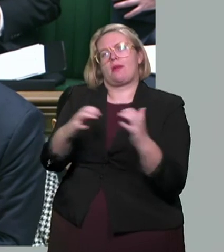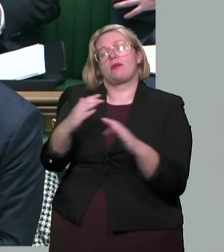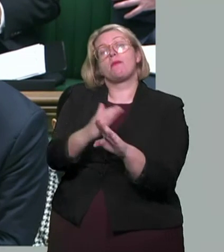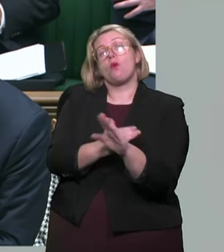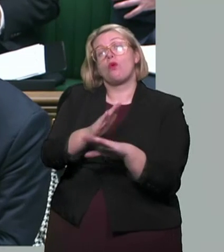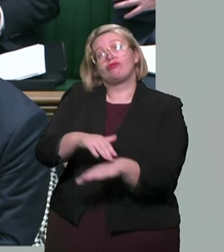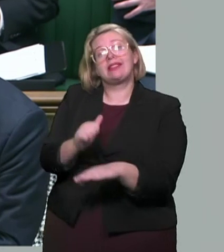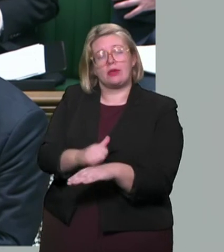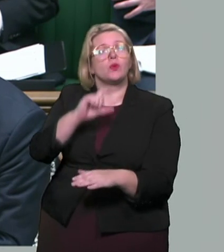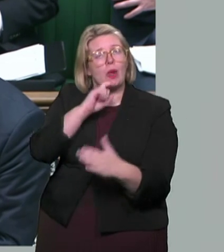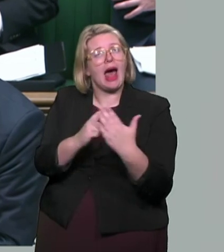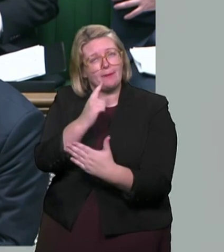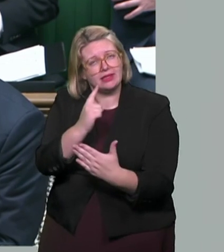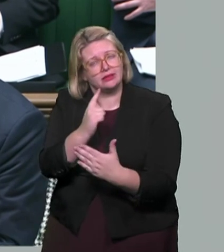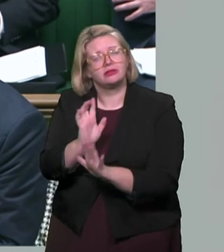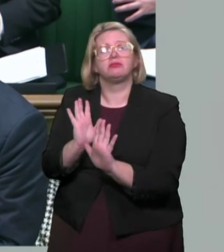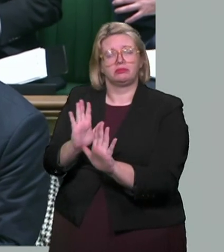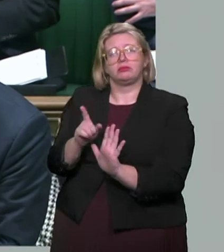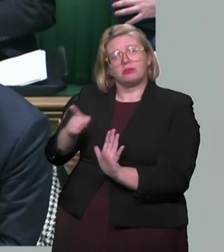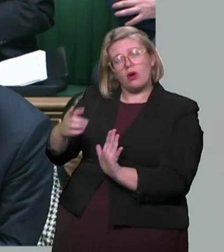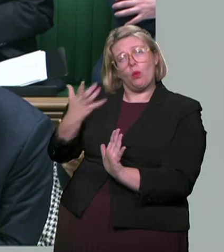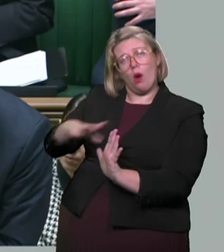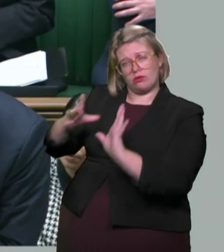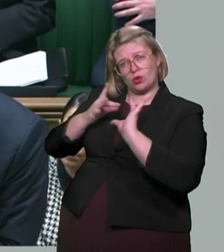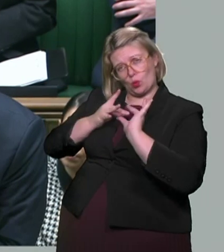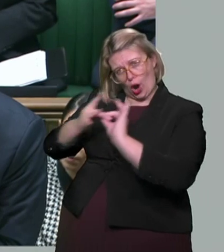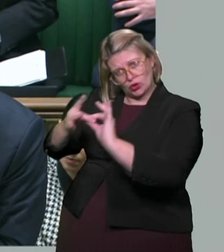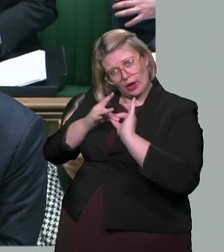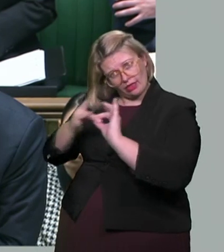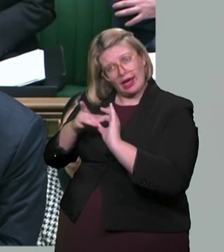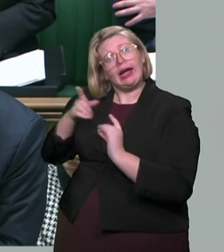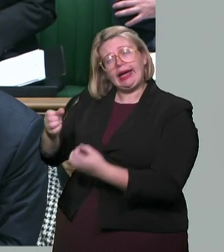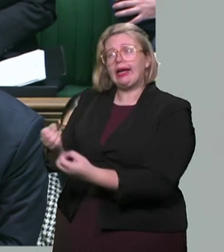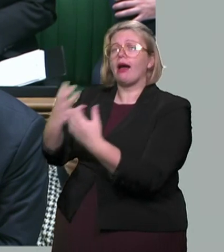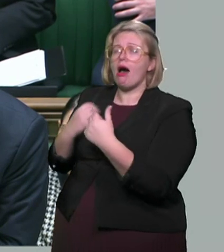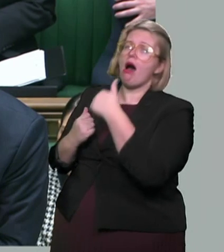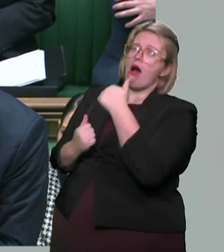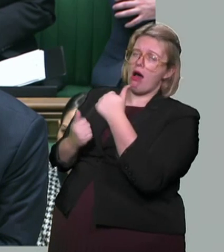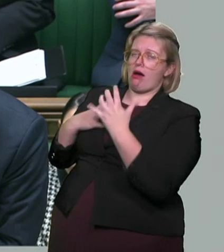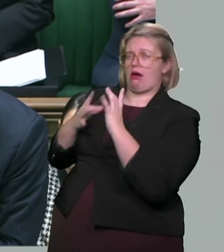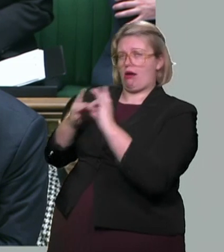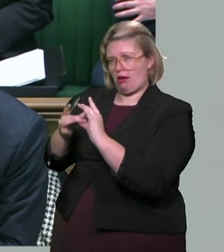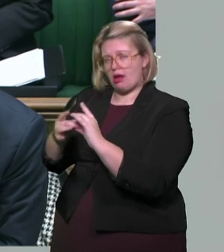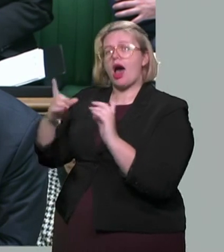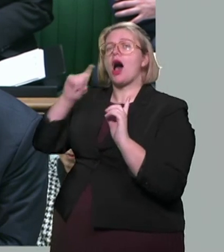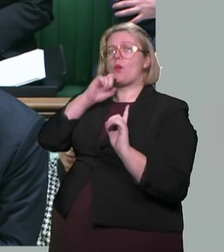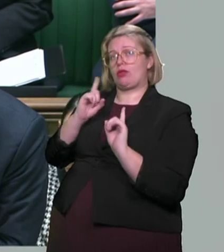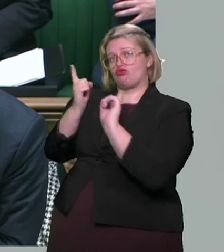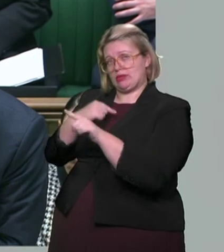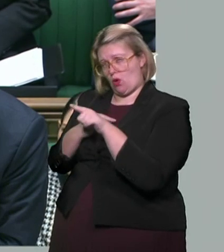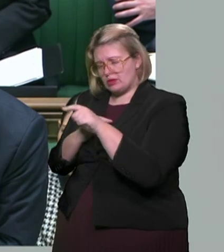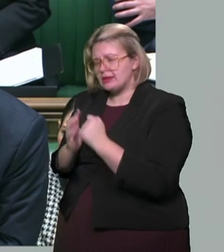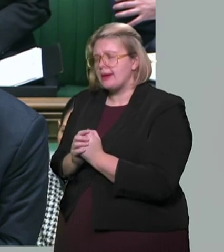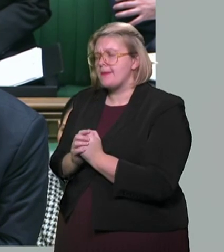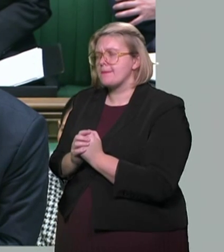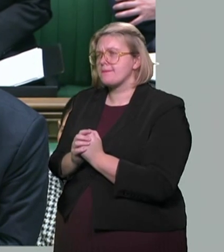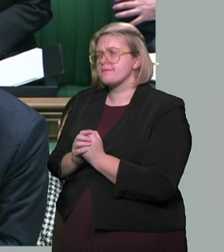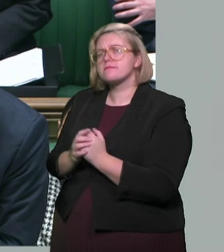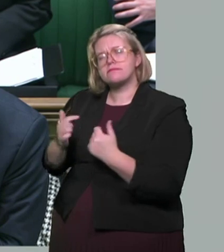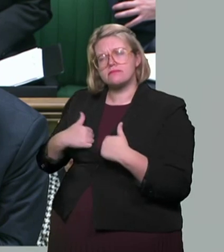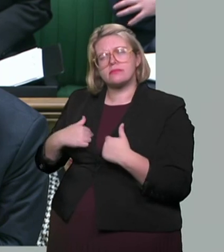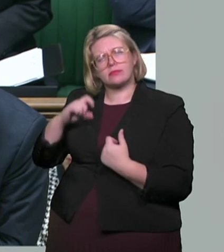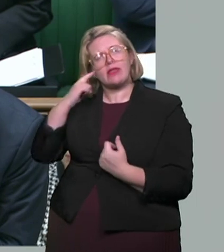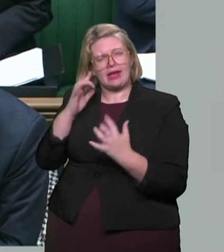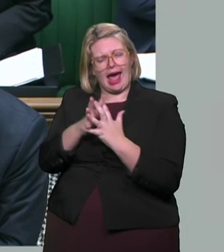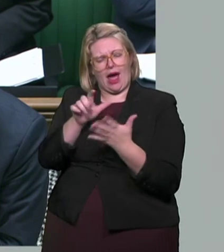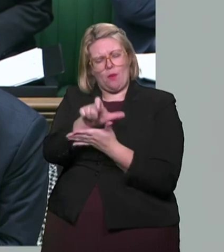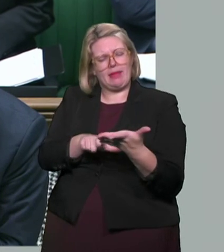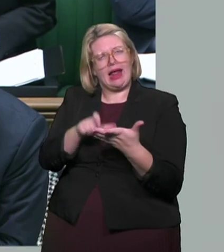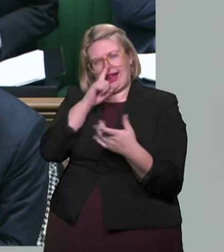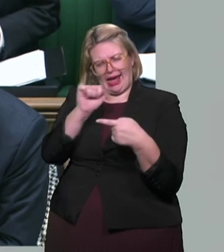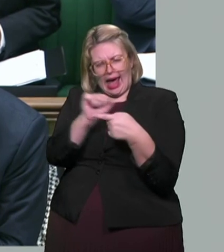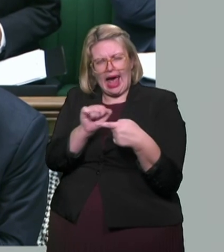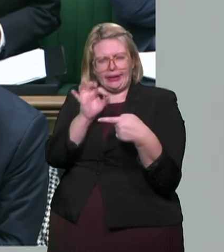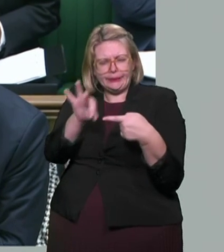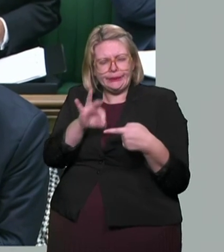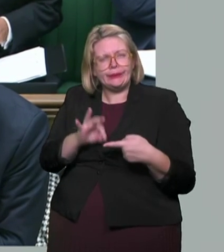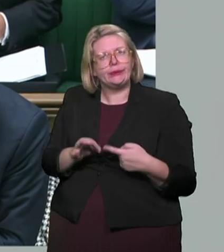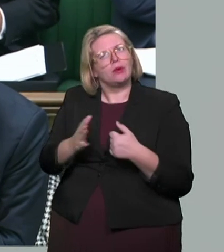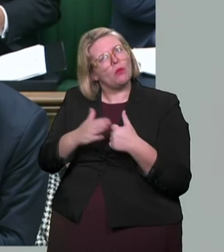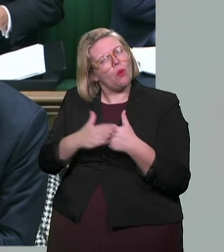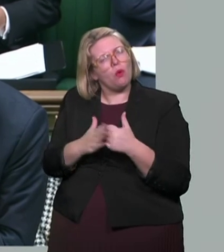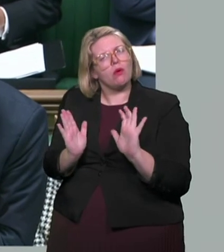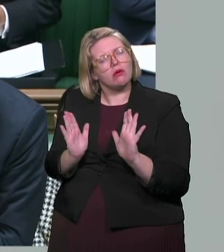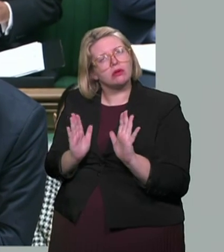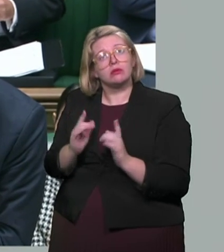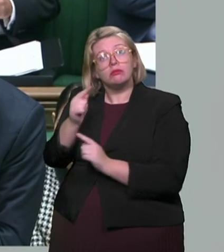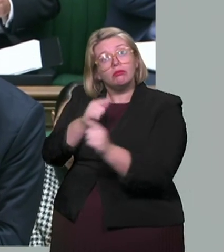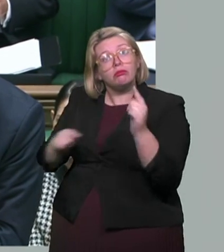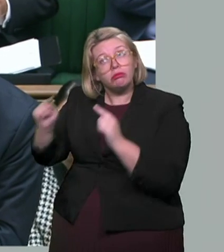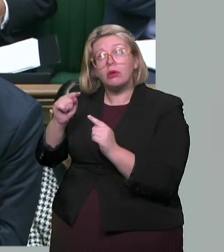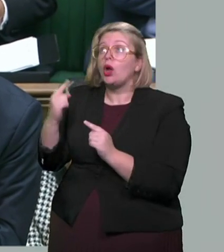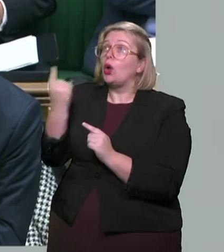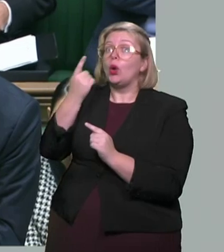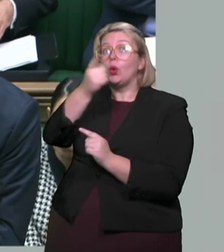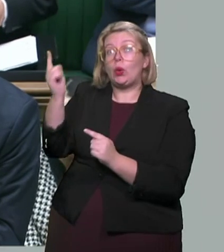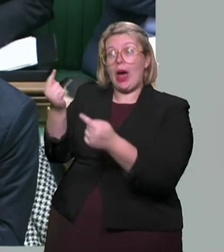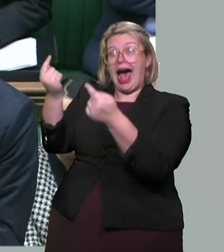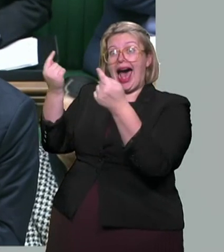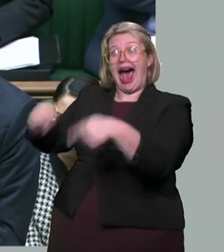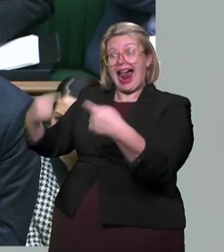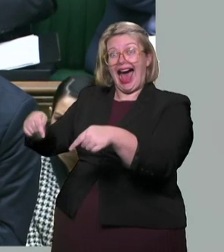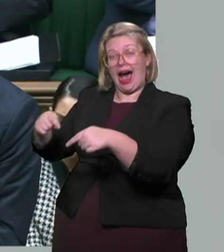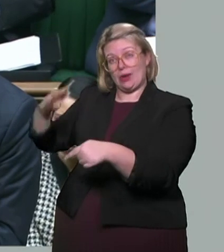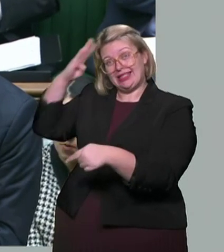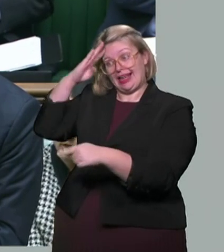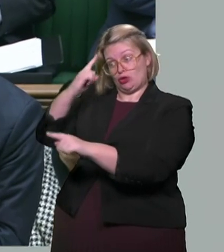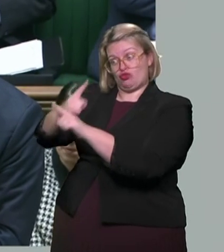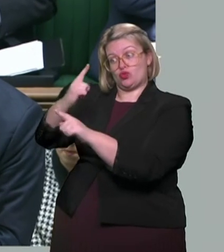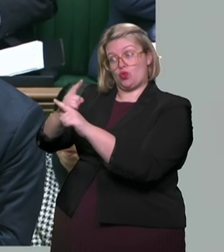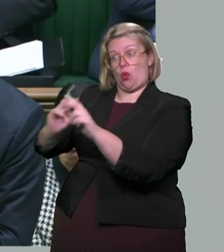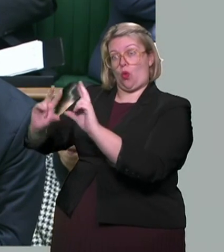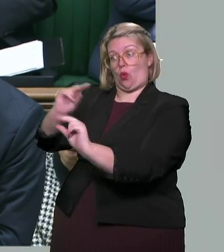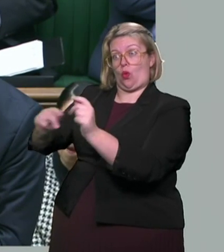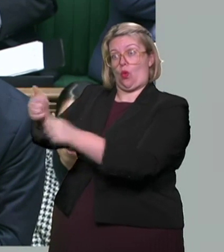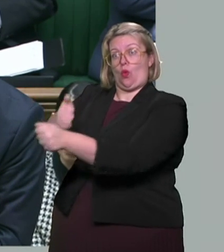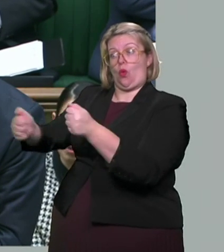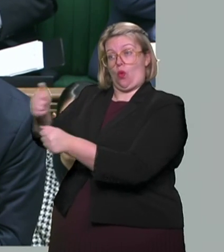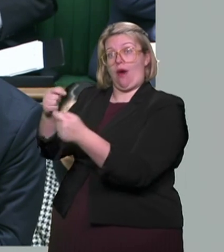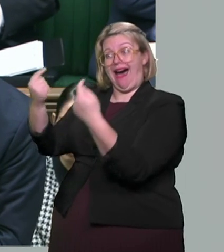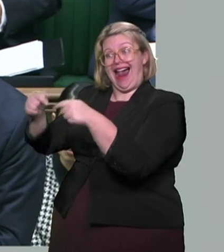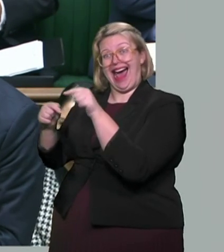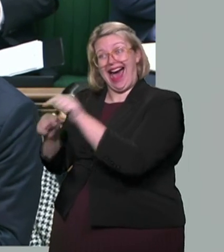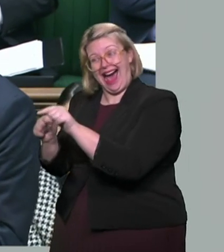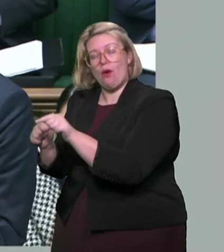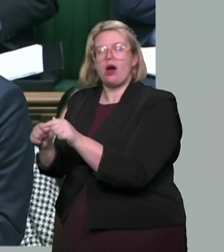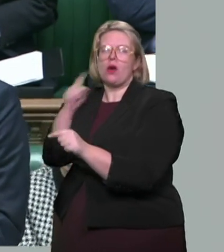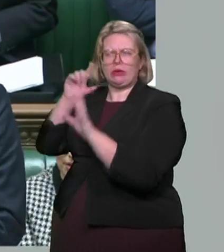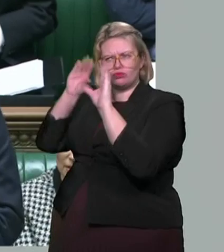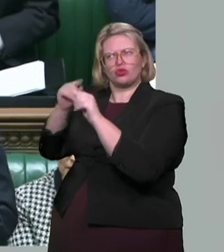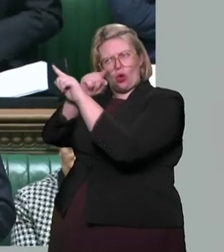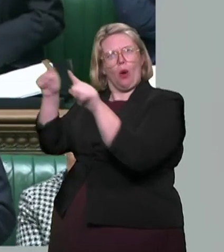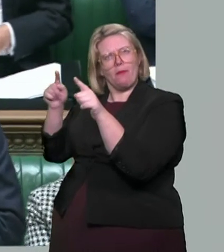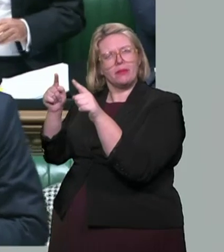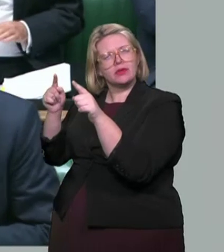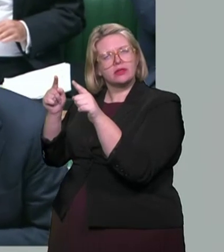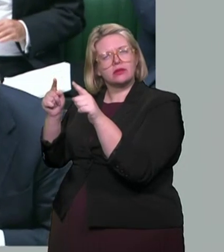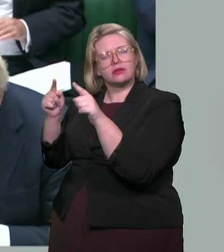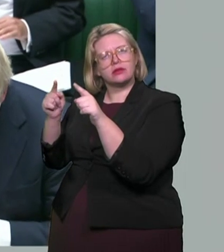In the collegiate spirit in which he began his questioning, I can tell him that we will continue to look at ways in which we can toughen up those provisions and come down hard on those who irresponsibly allow dangerous and extremist content to permeate the internet.